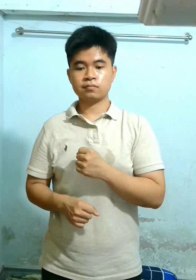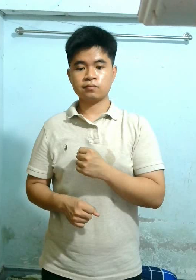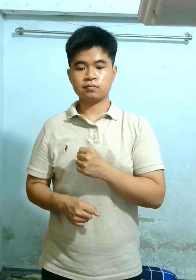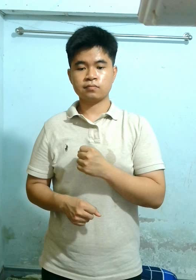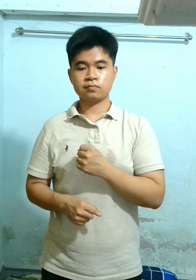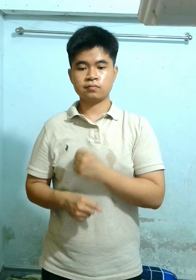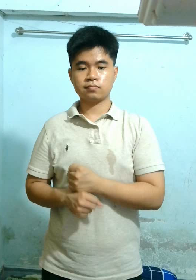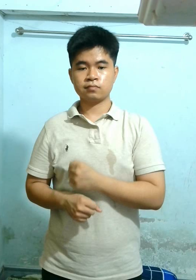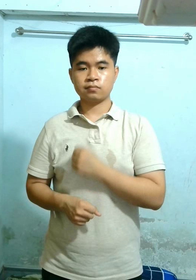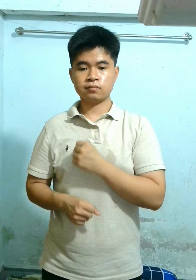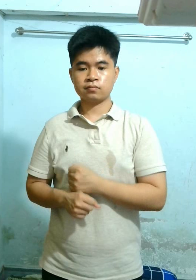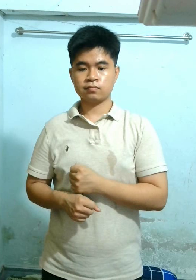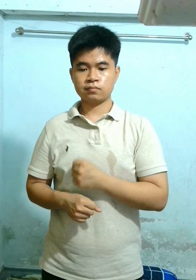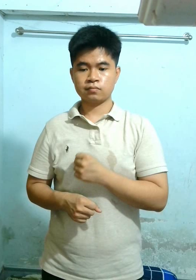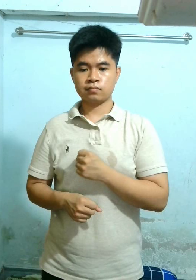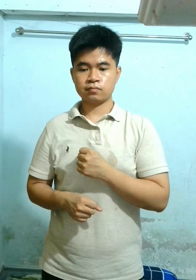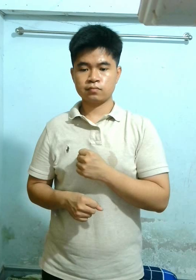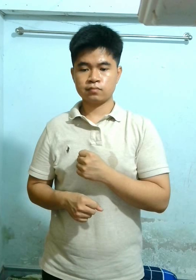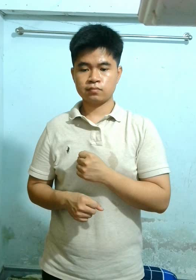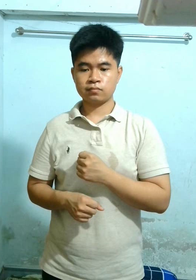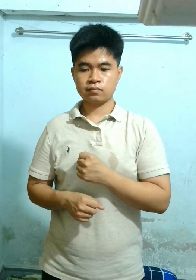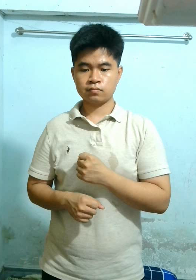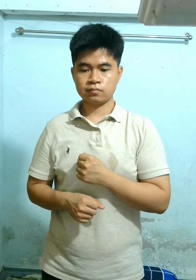cong viec